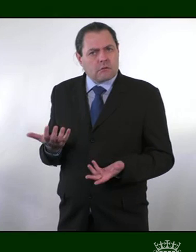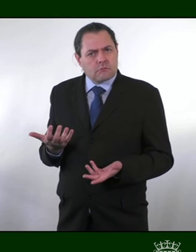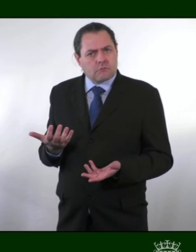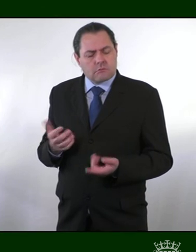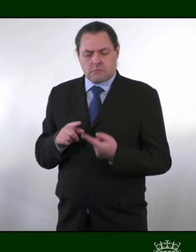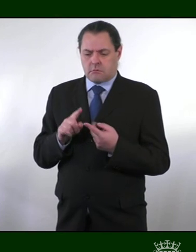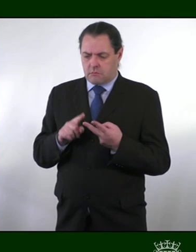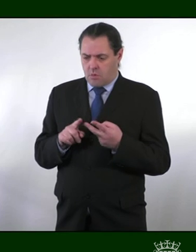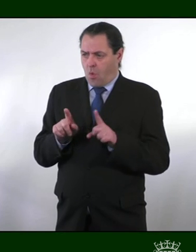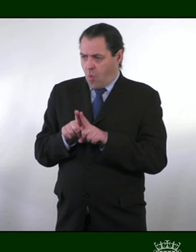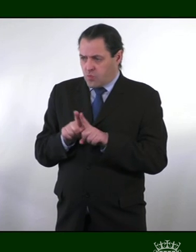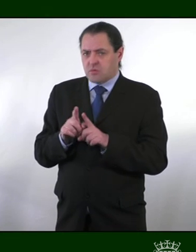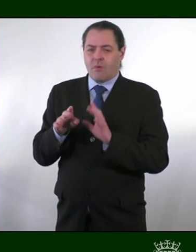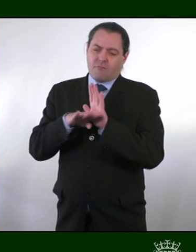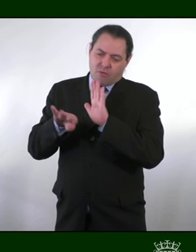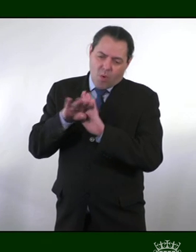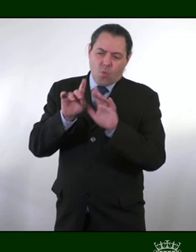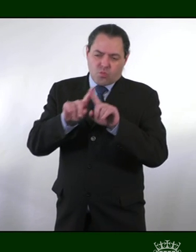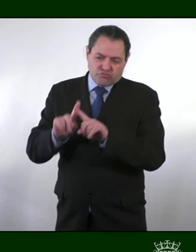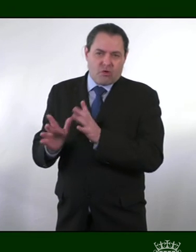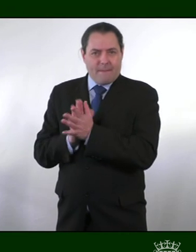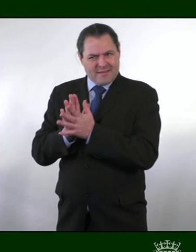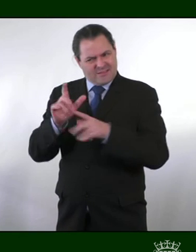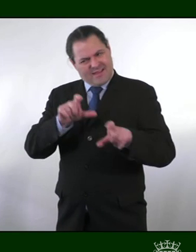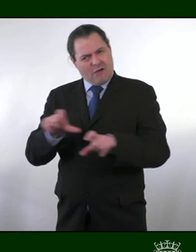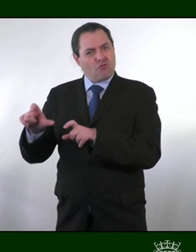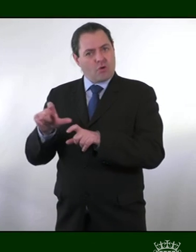Also, pay progression and promotions—all of that—will carry on.